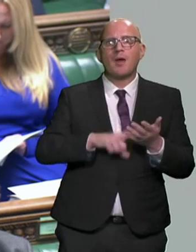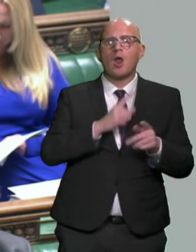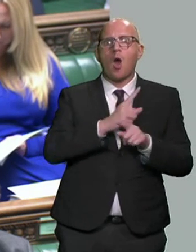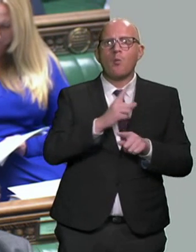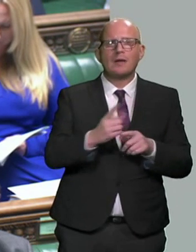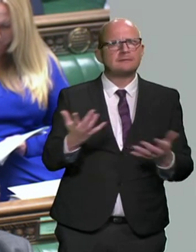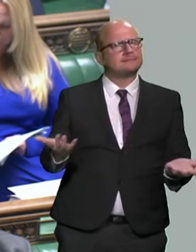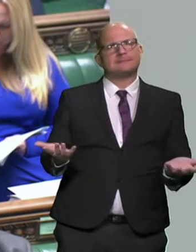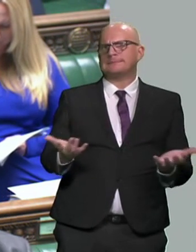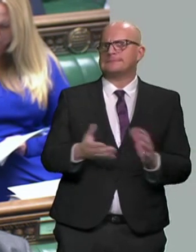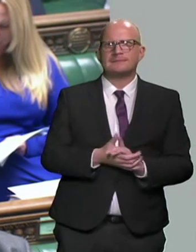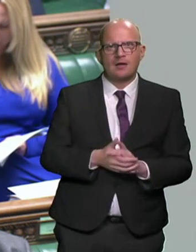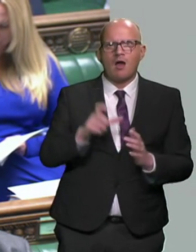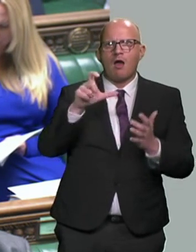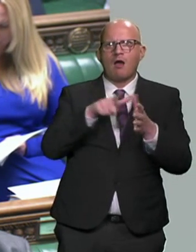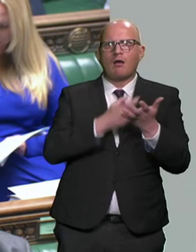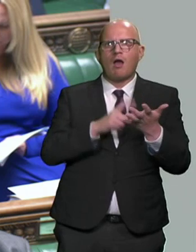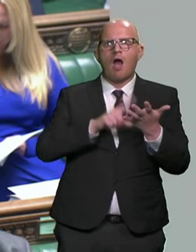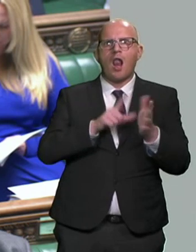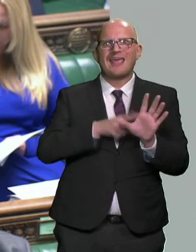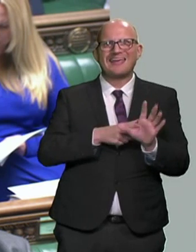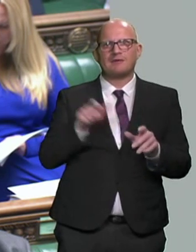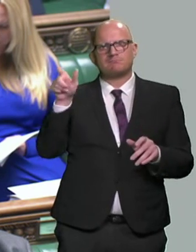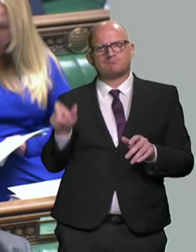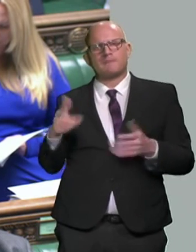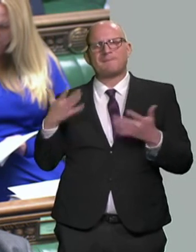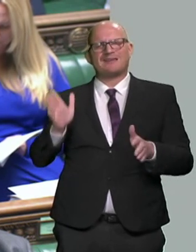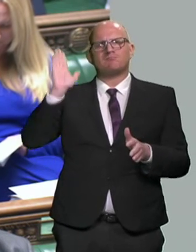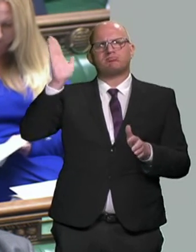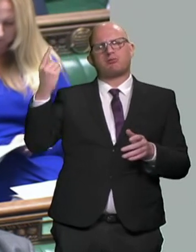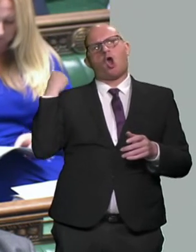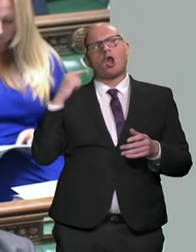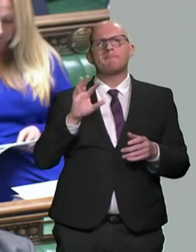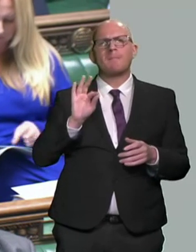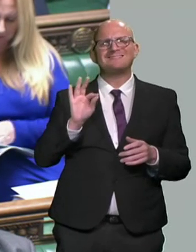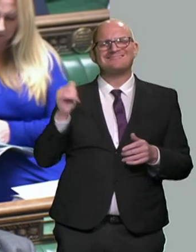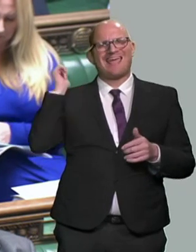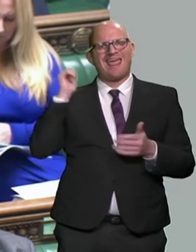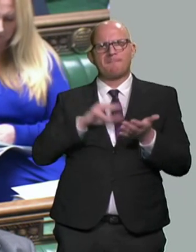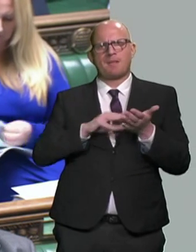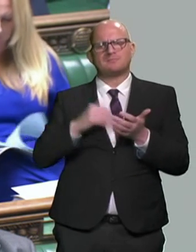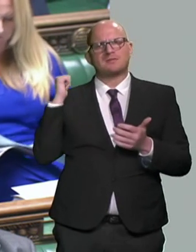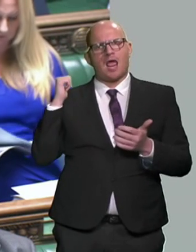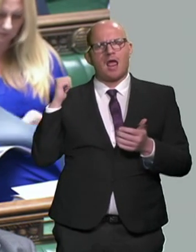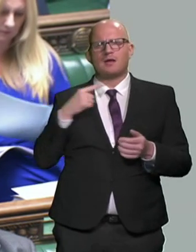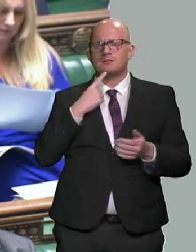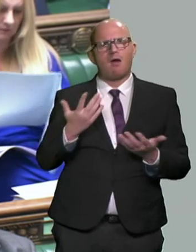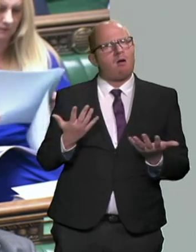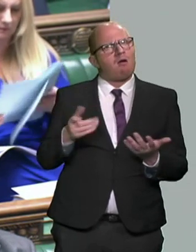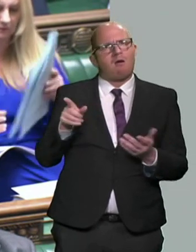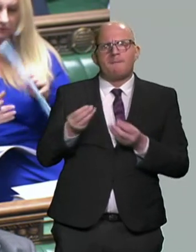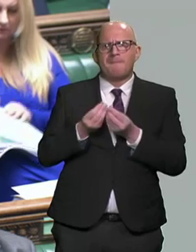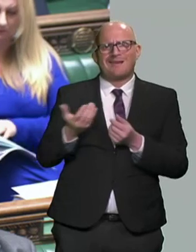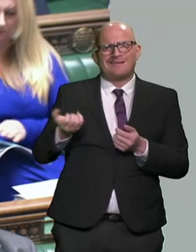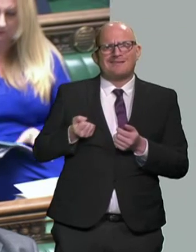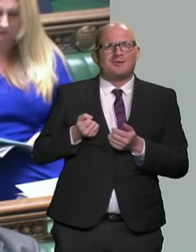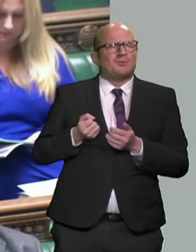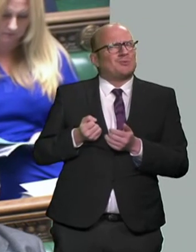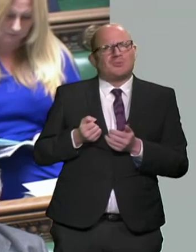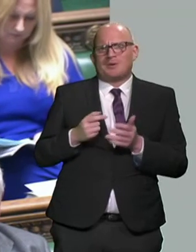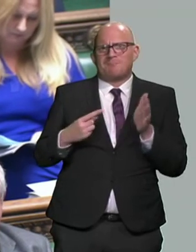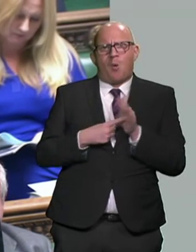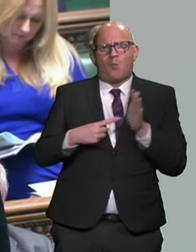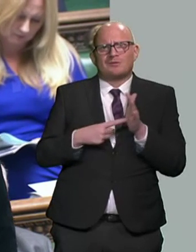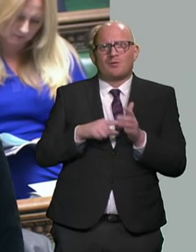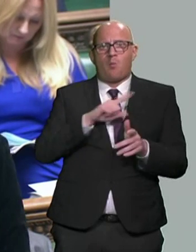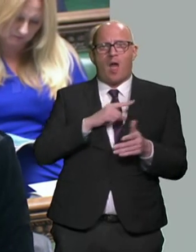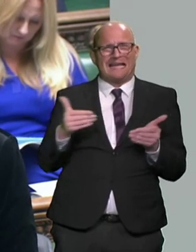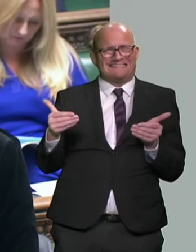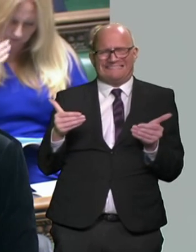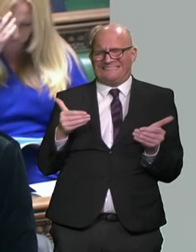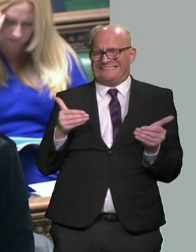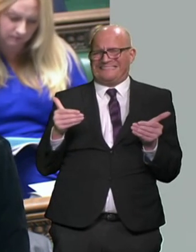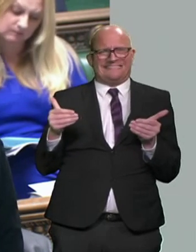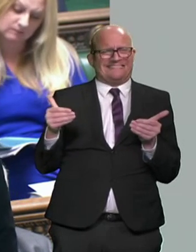Carly, a single mum, spoke at the Gingerbread reception on Monday and told us all how important it was that that money was there, because things are tighter than they have ever been.